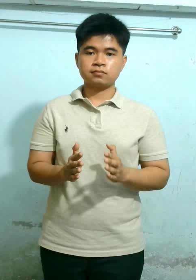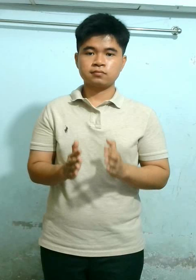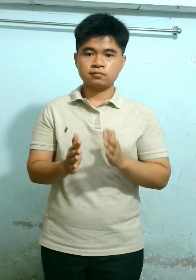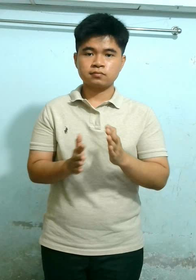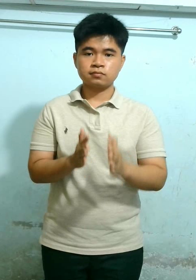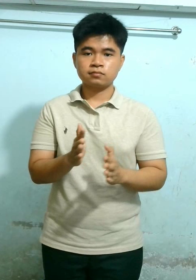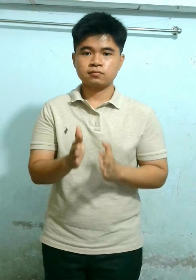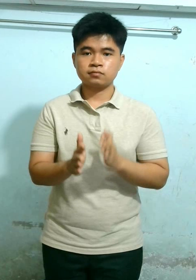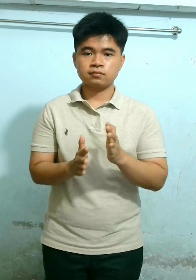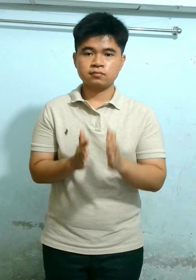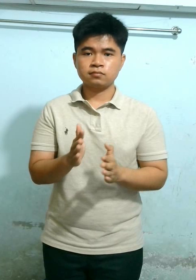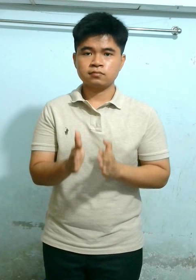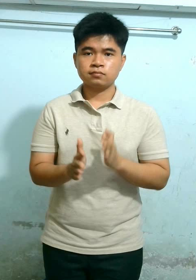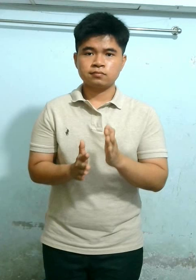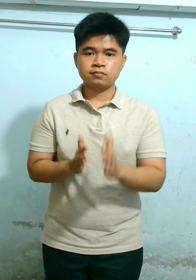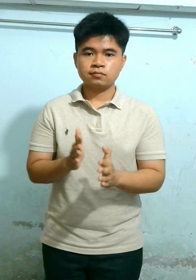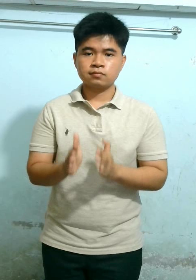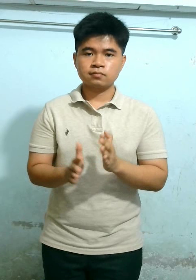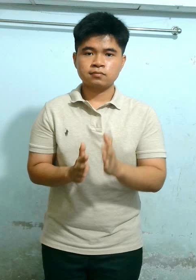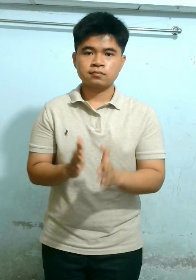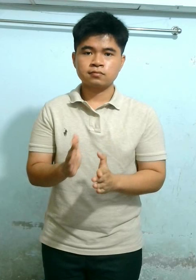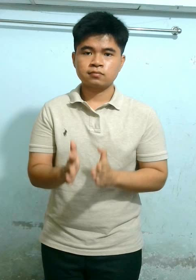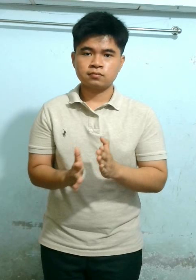ngon ngu ki hieu